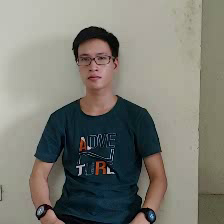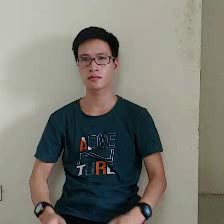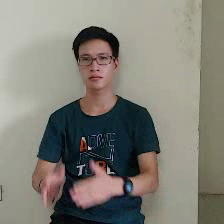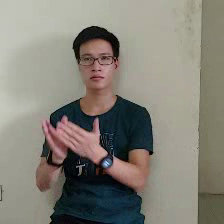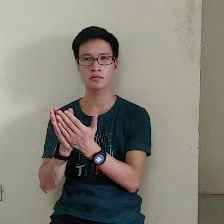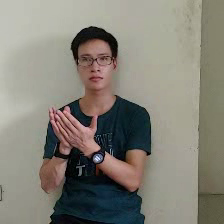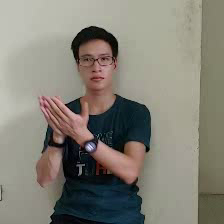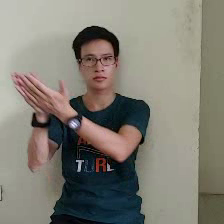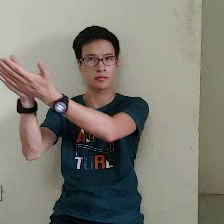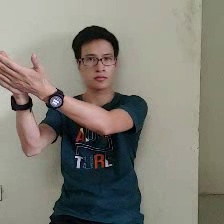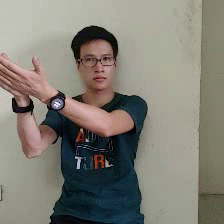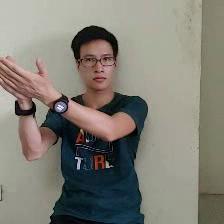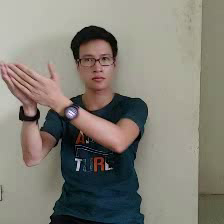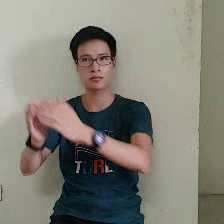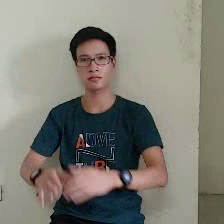Biếu tặng